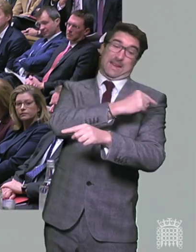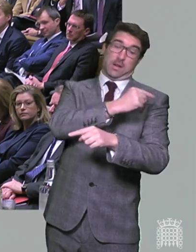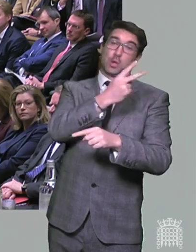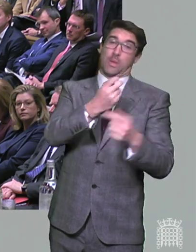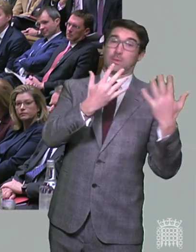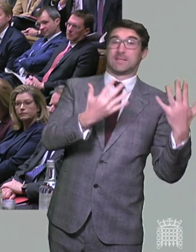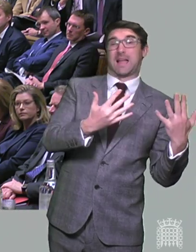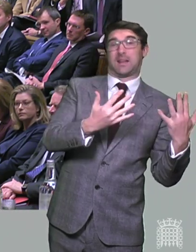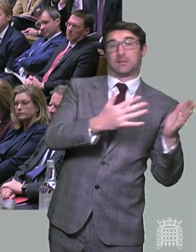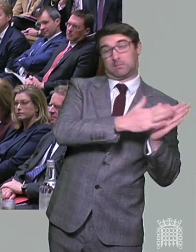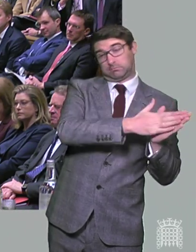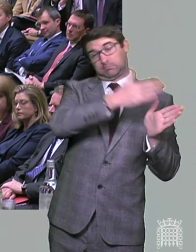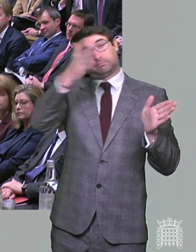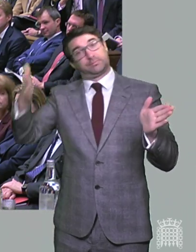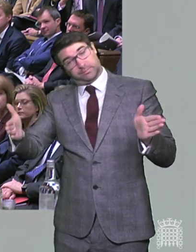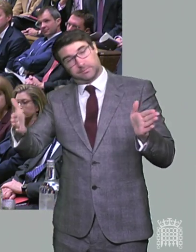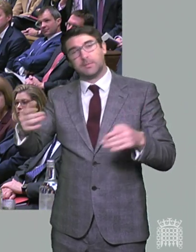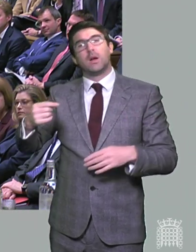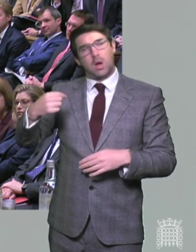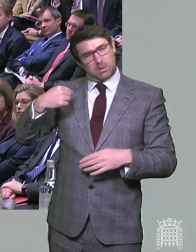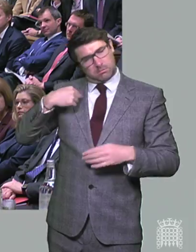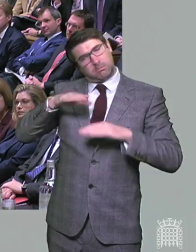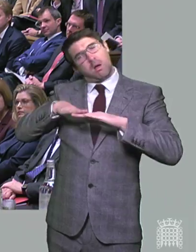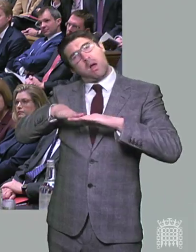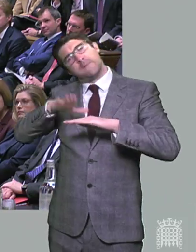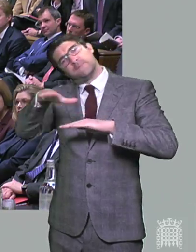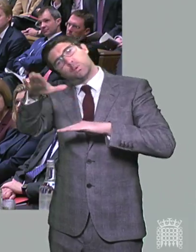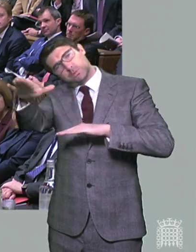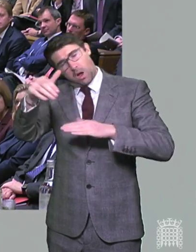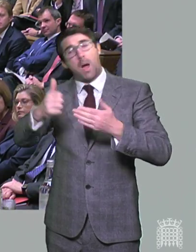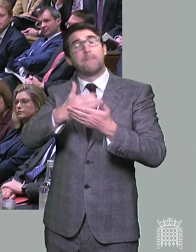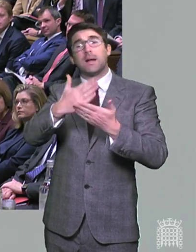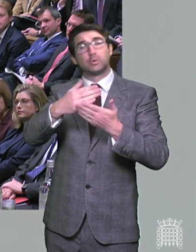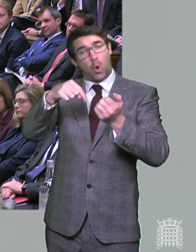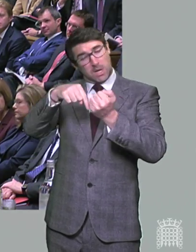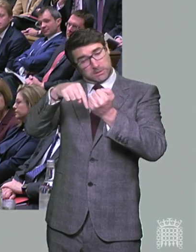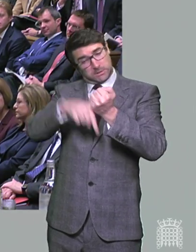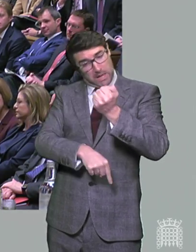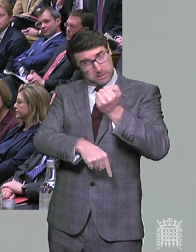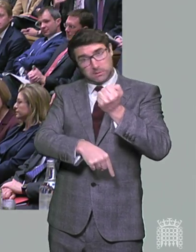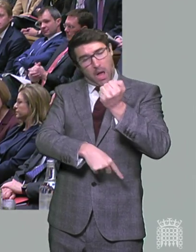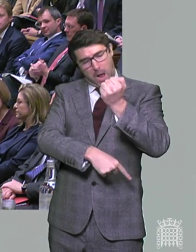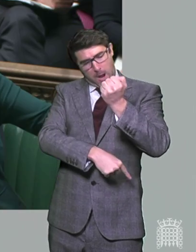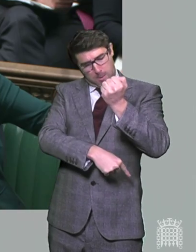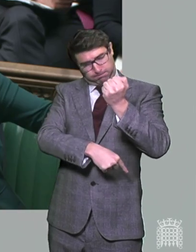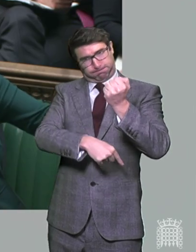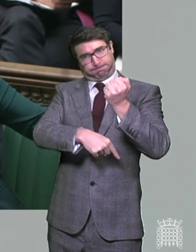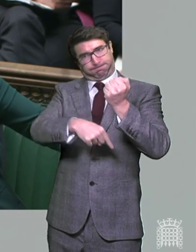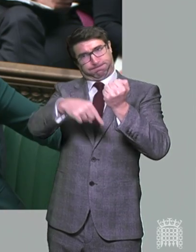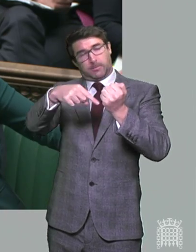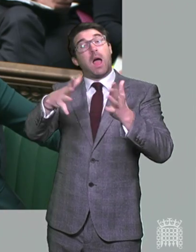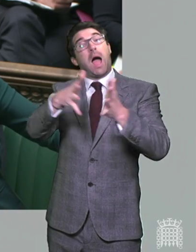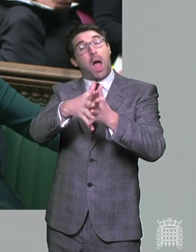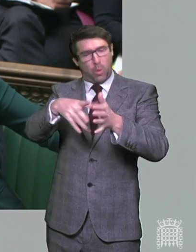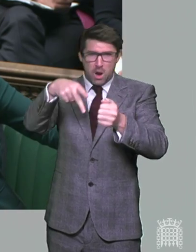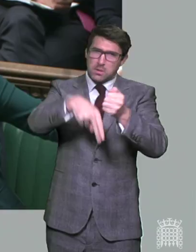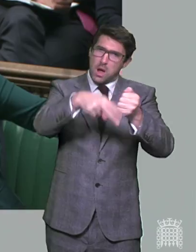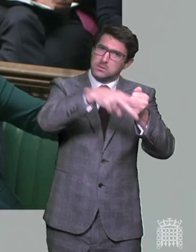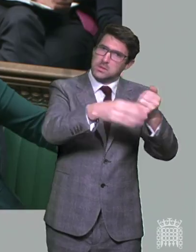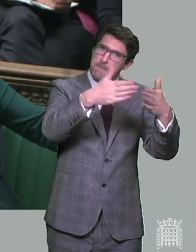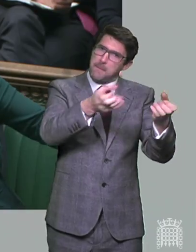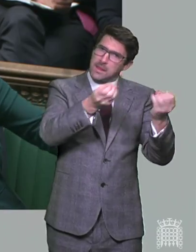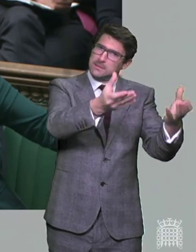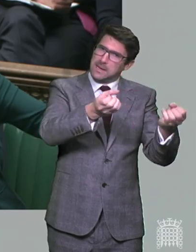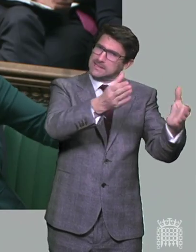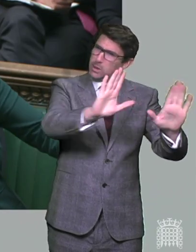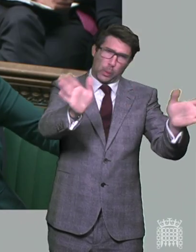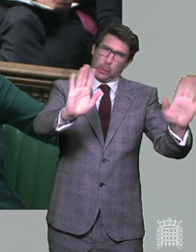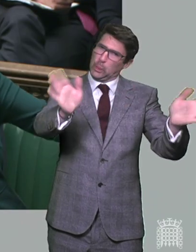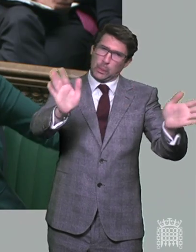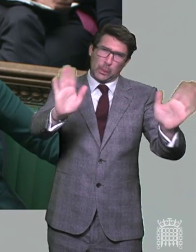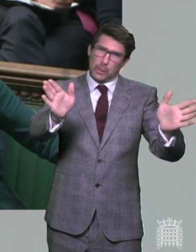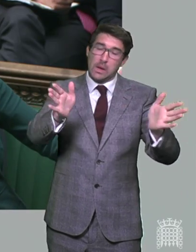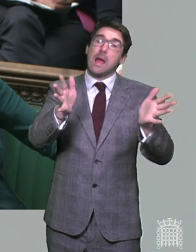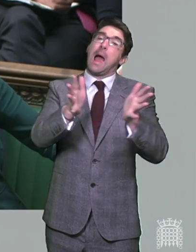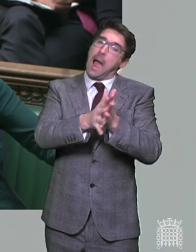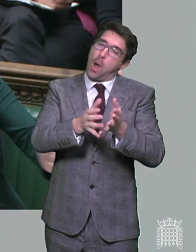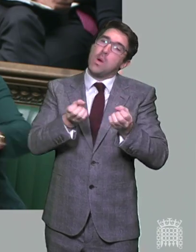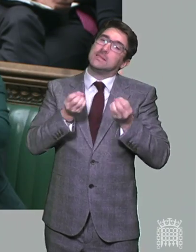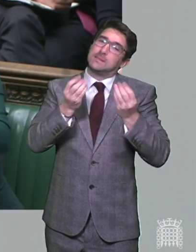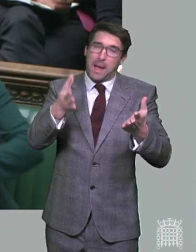We will make sure that, over the medium term, the debt is falling, and we will do that not by cutting public spending but by making sure we spend public money well.